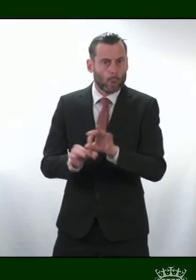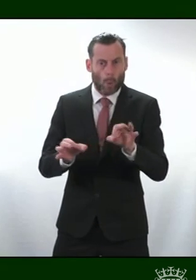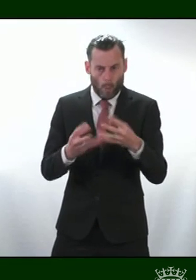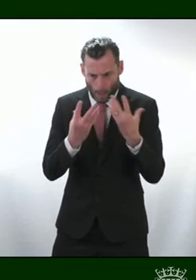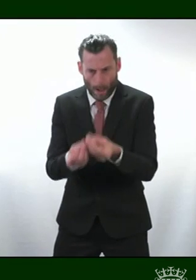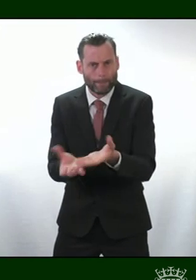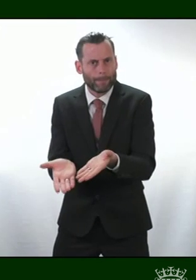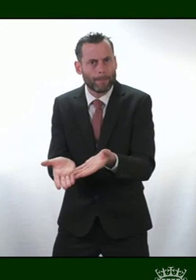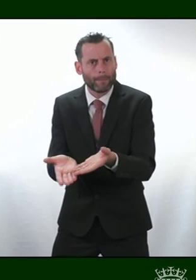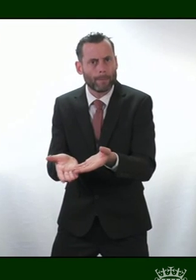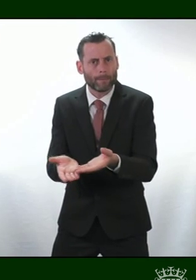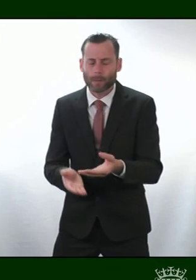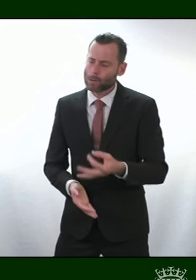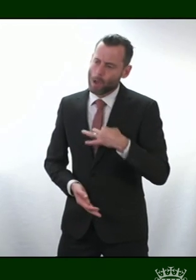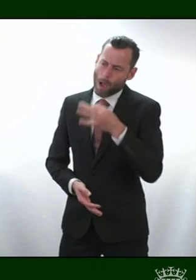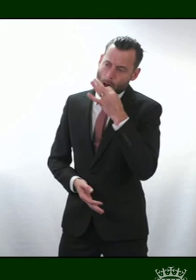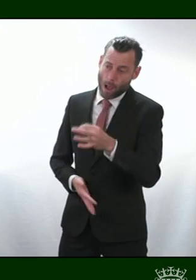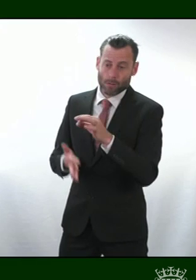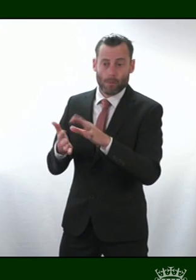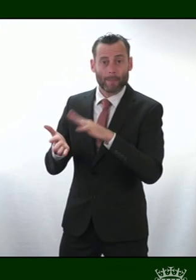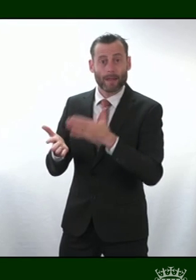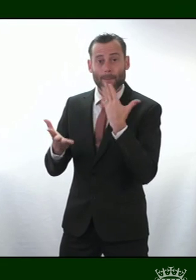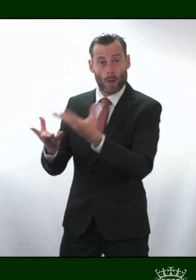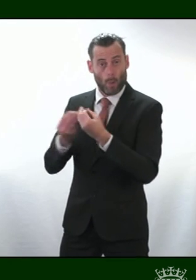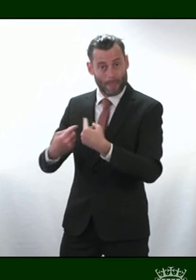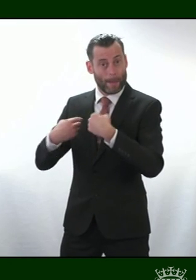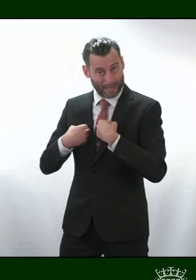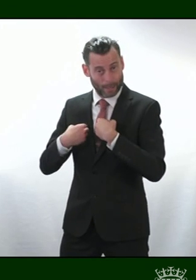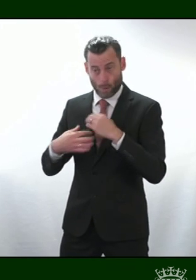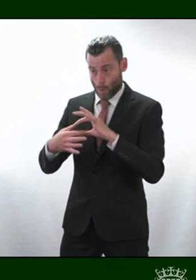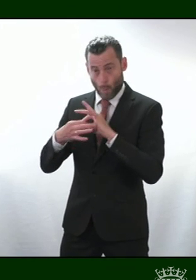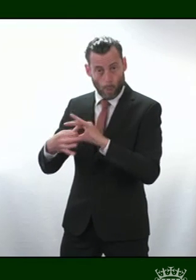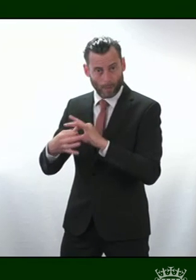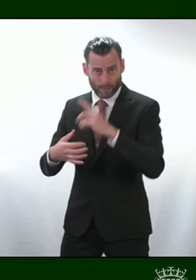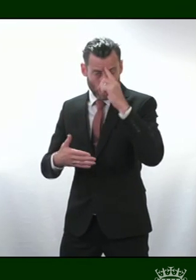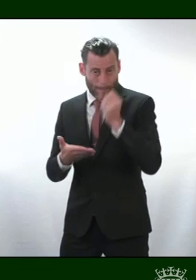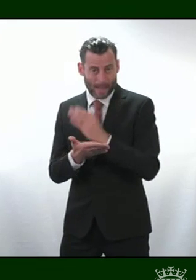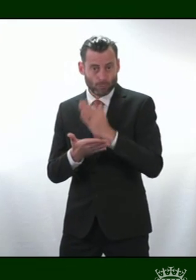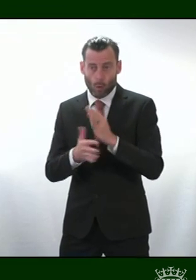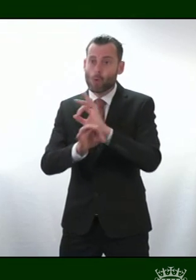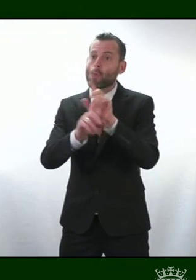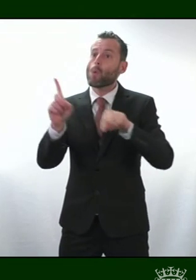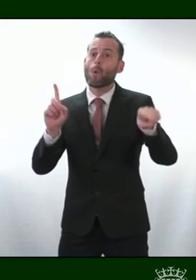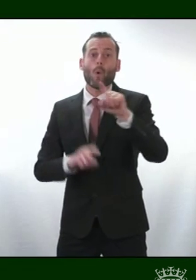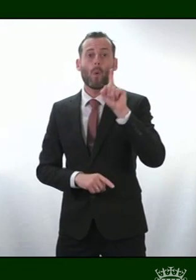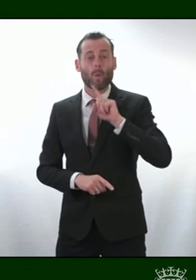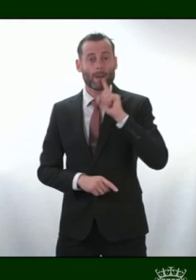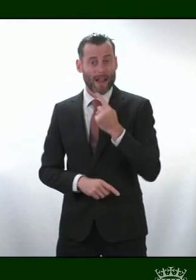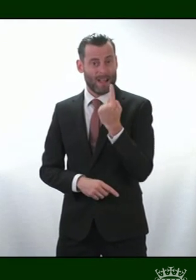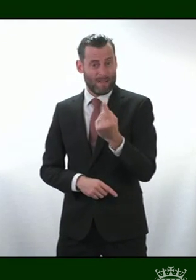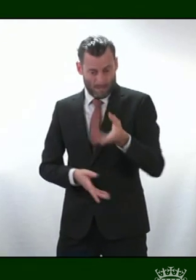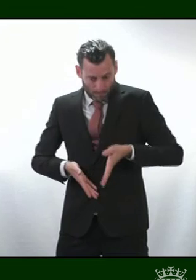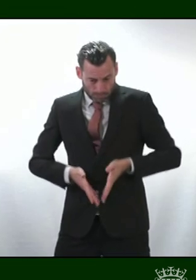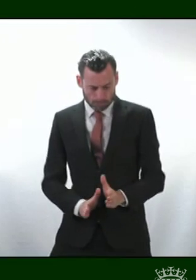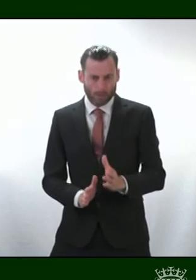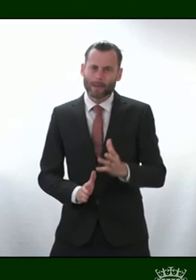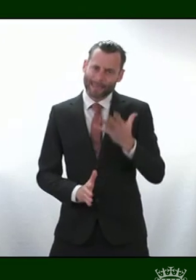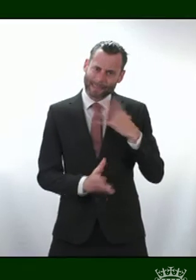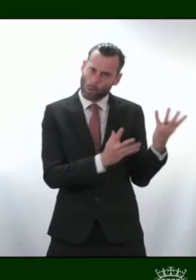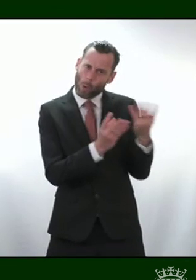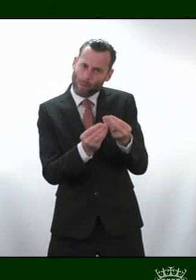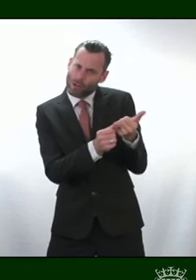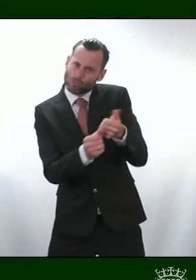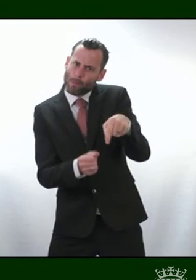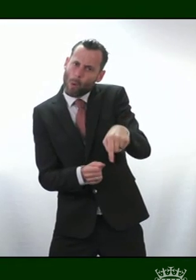Will the Prime Minister agree to meet with me and my honourable Friends and work with us to ensure that no woman is forced to give birth without the support that they need?